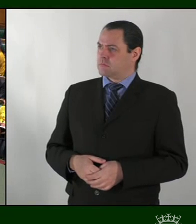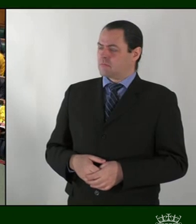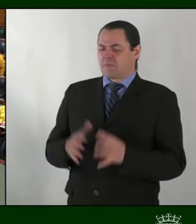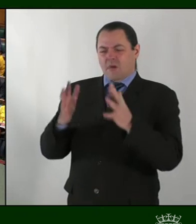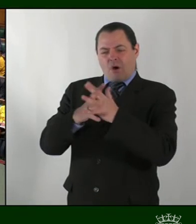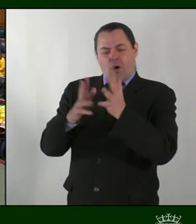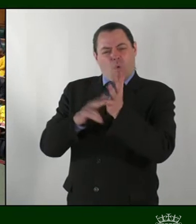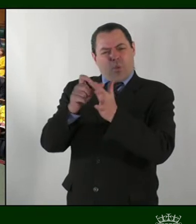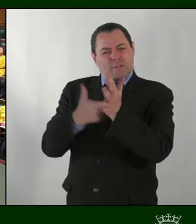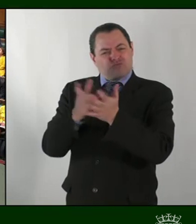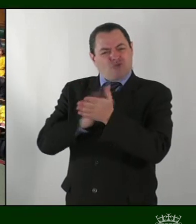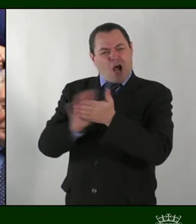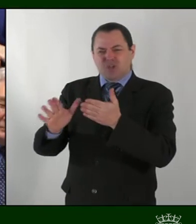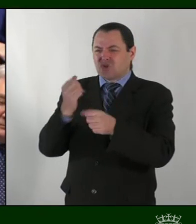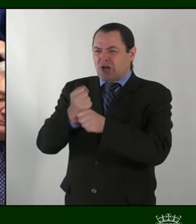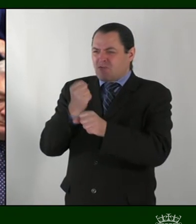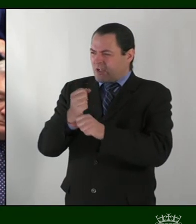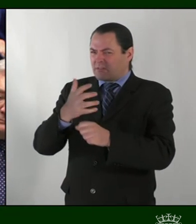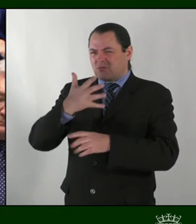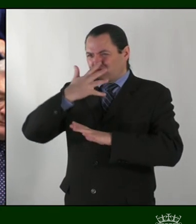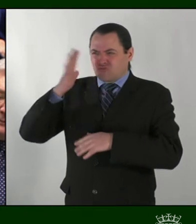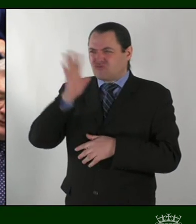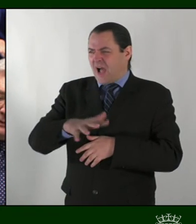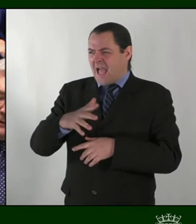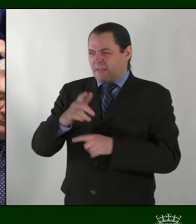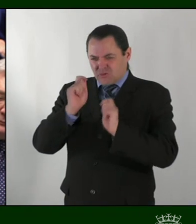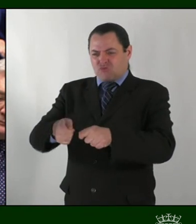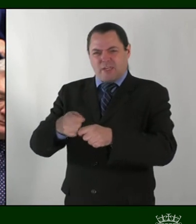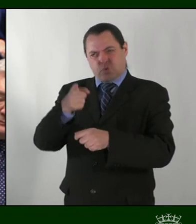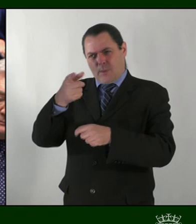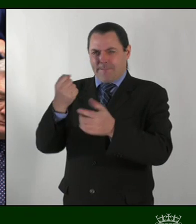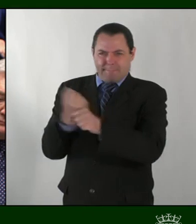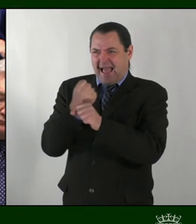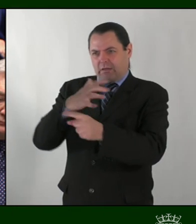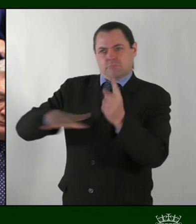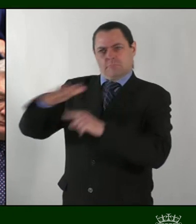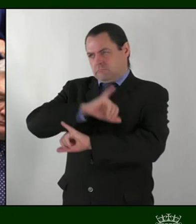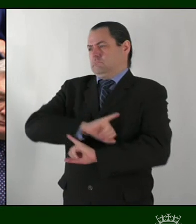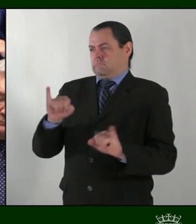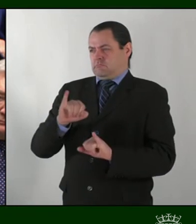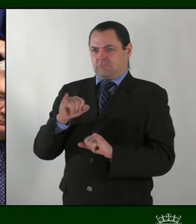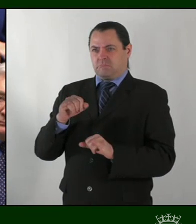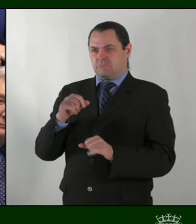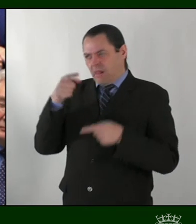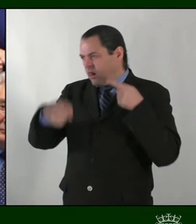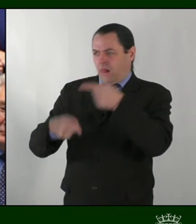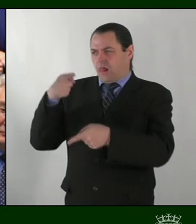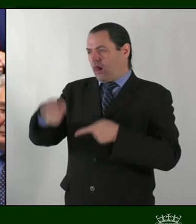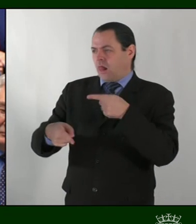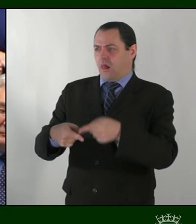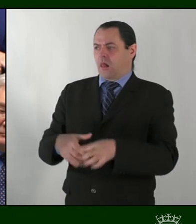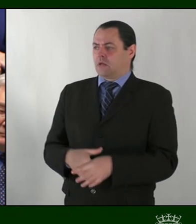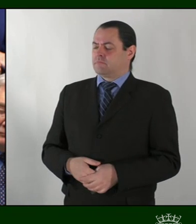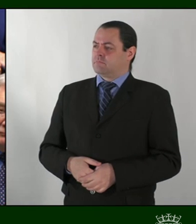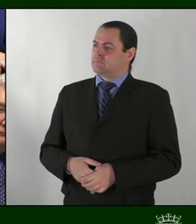The Windrush generation have been disgracefully treated by a Government who deliberately created a hostile environment.